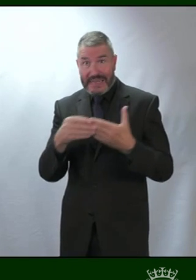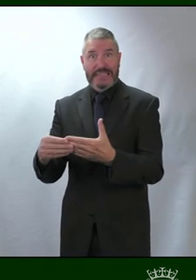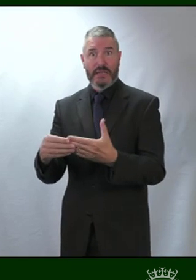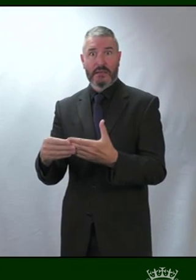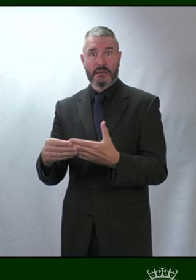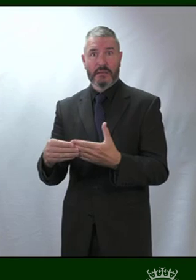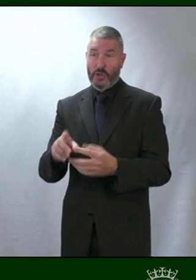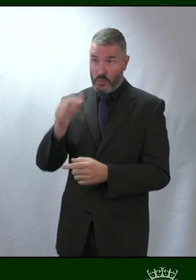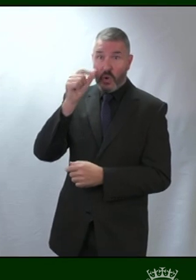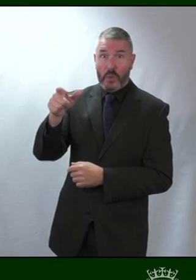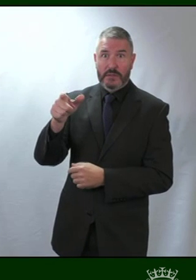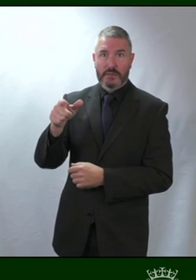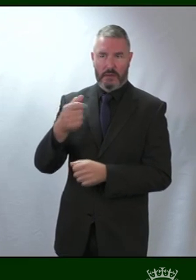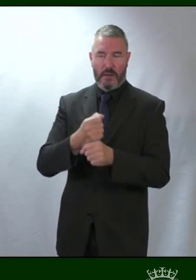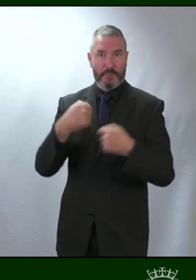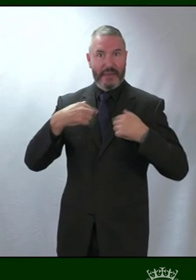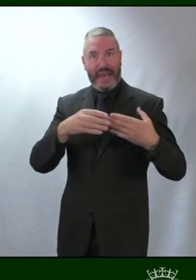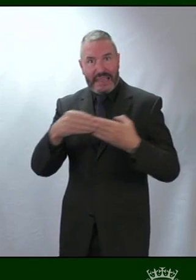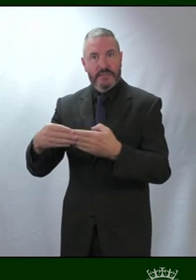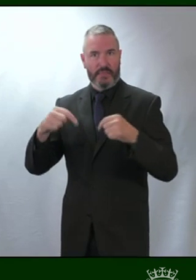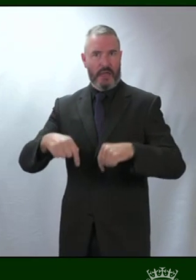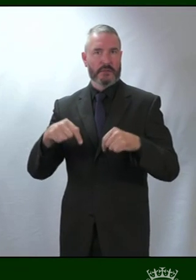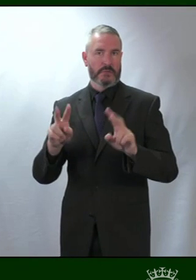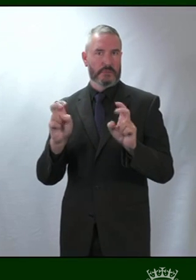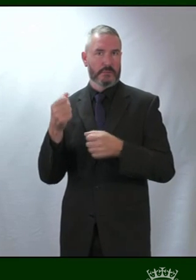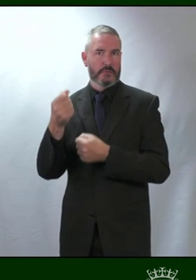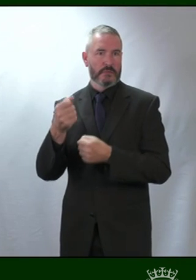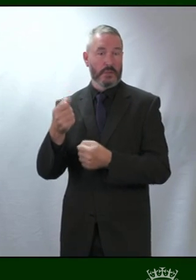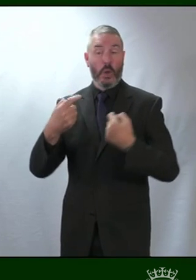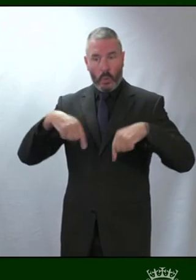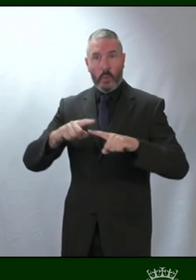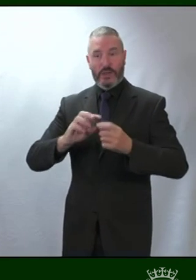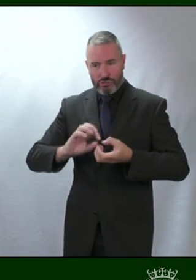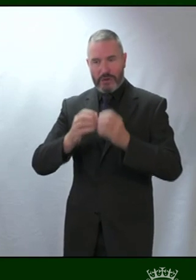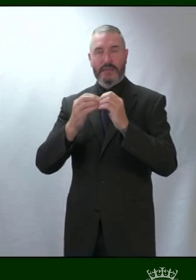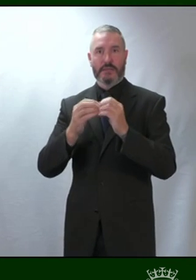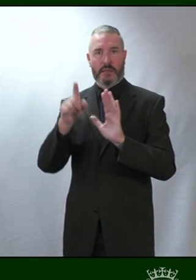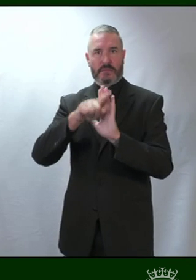She knows that, Mr Speaker. It is this Government who devised the charter.